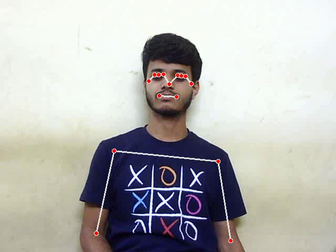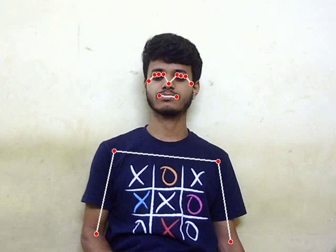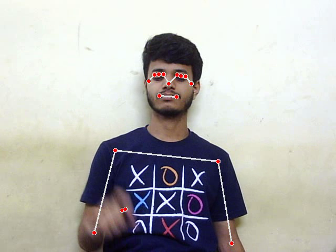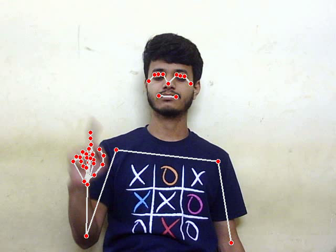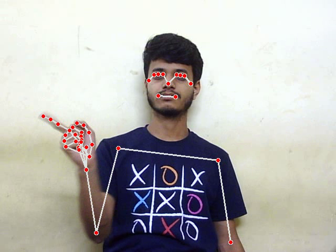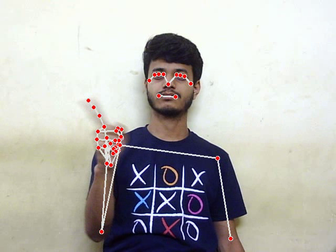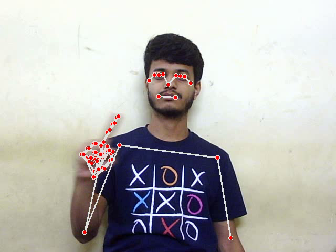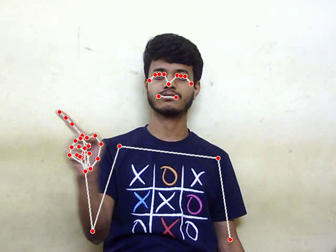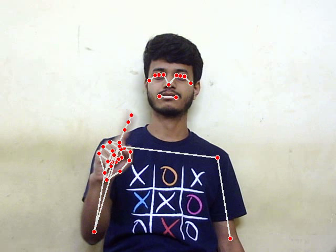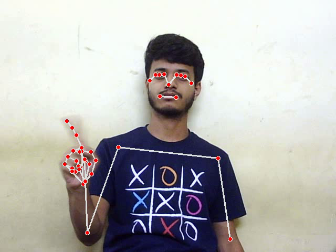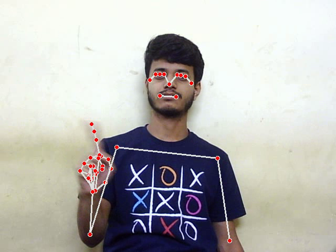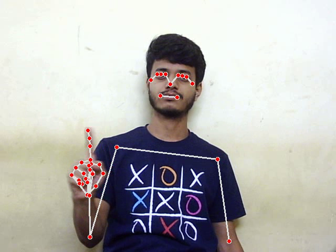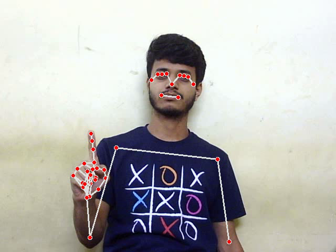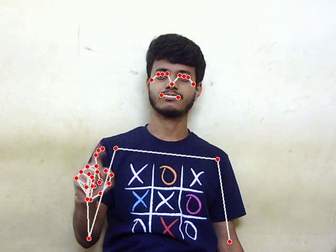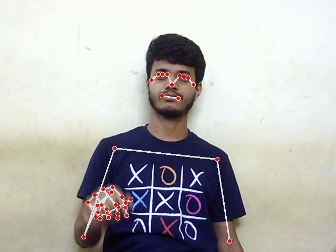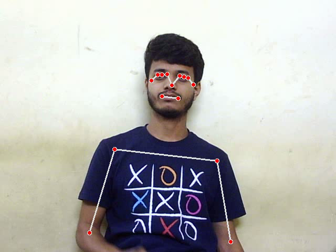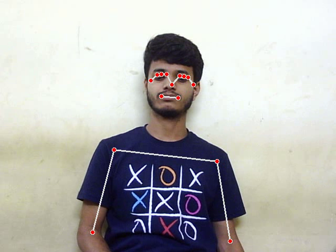where